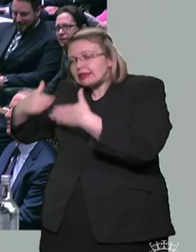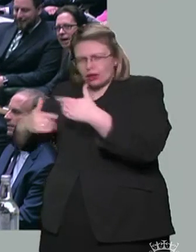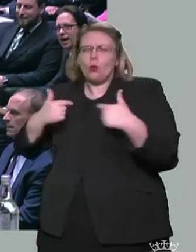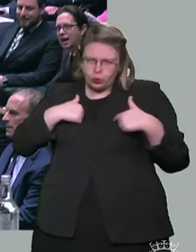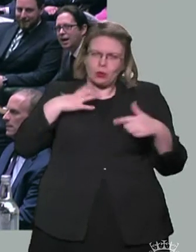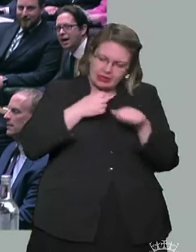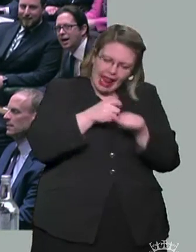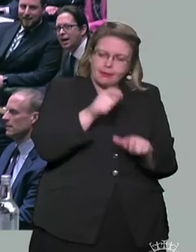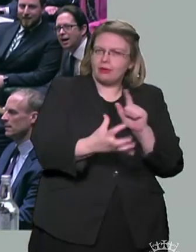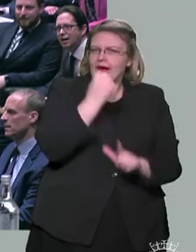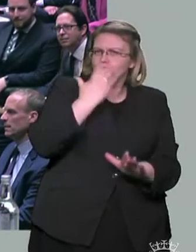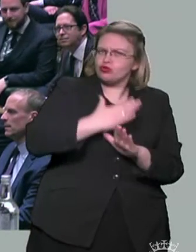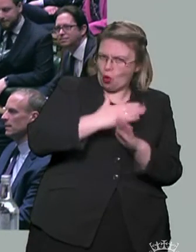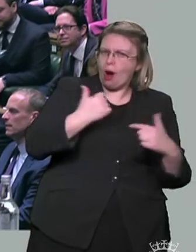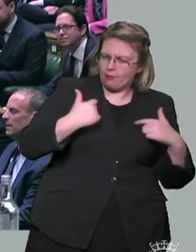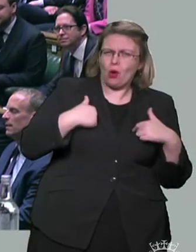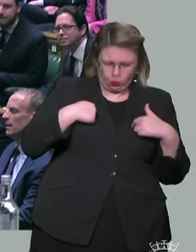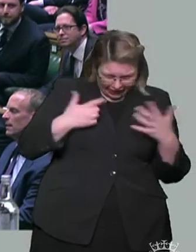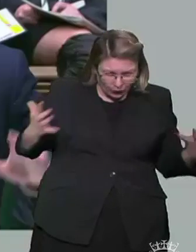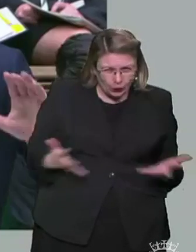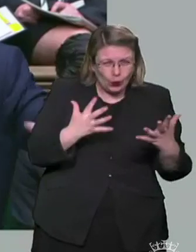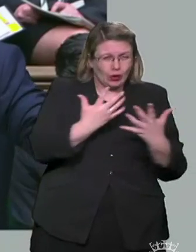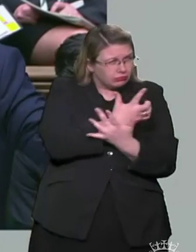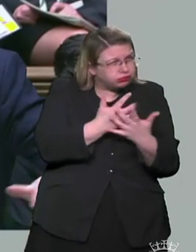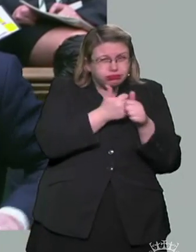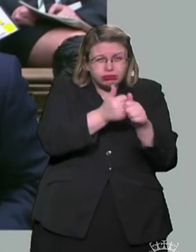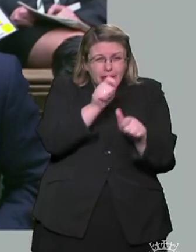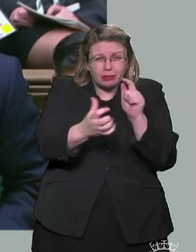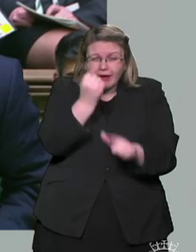That is what we are doing, in record numbers.